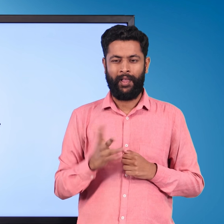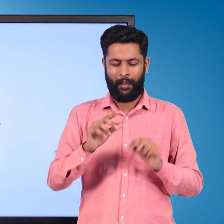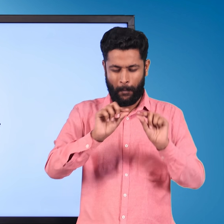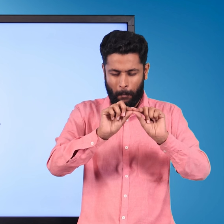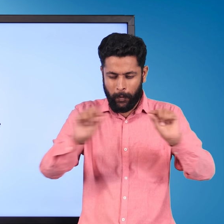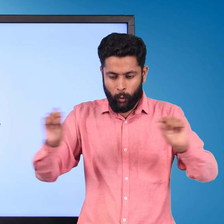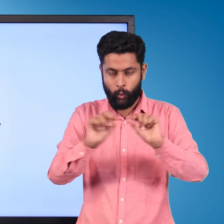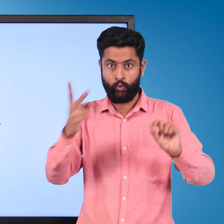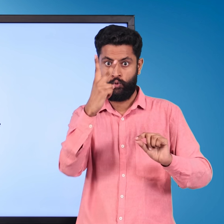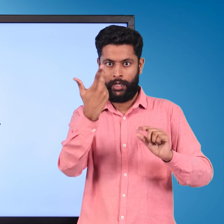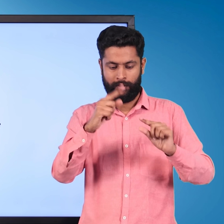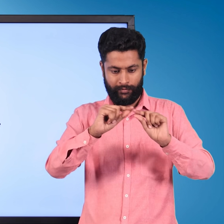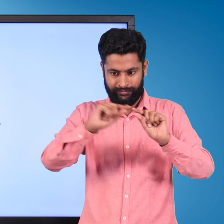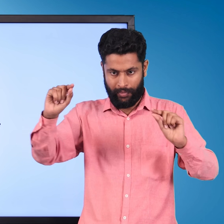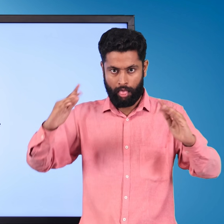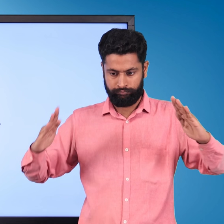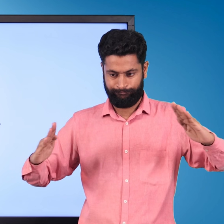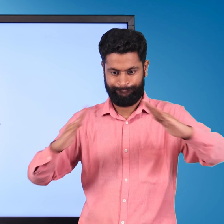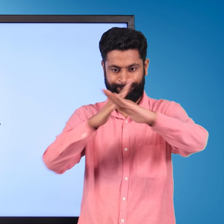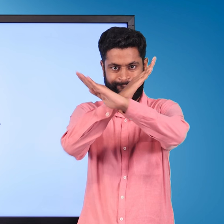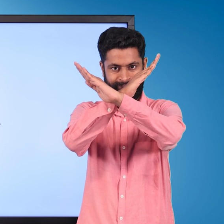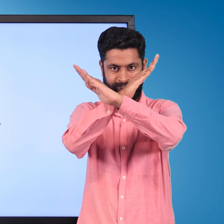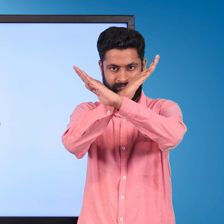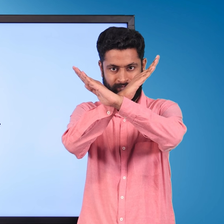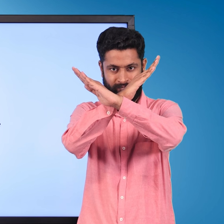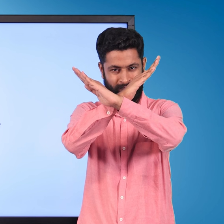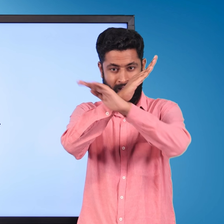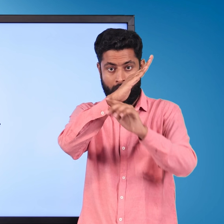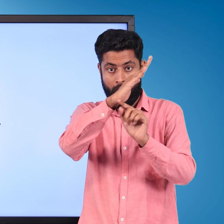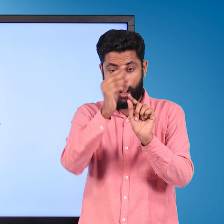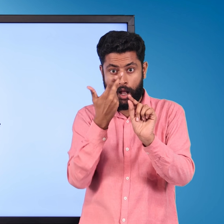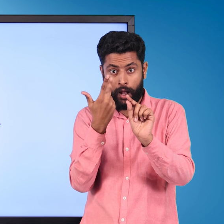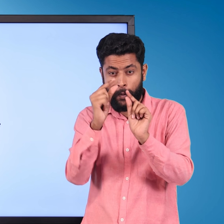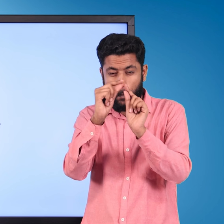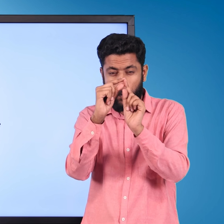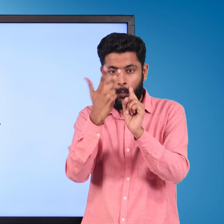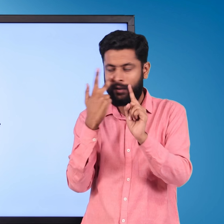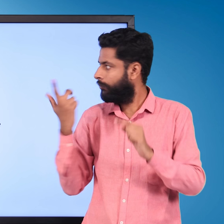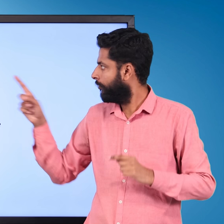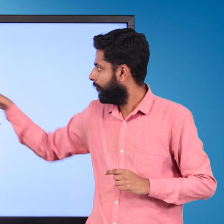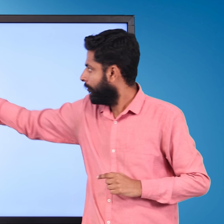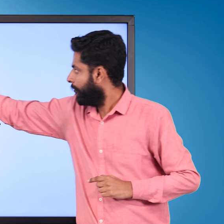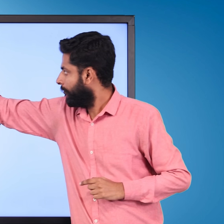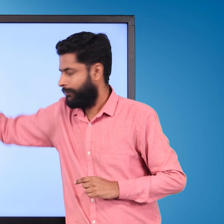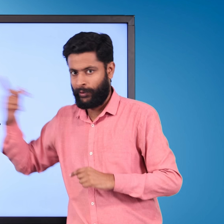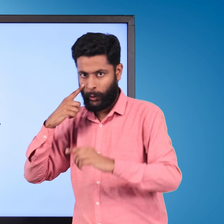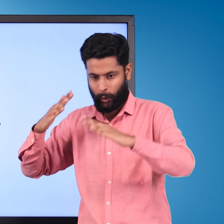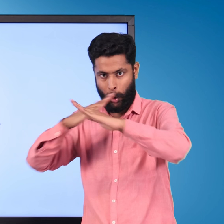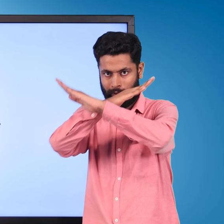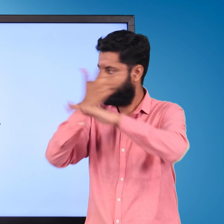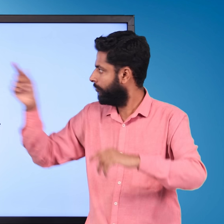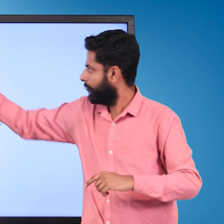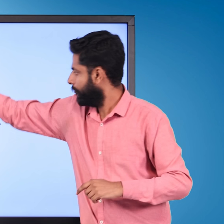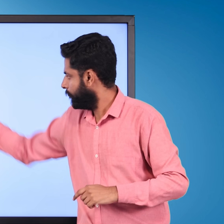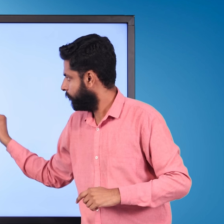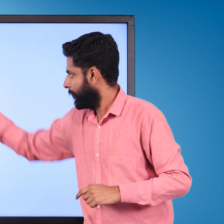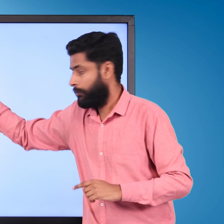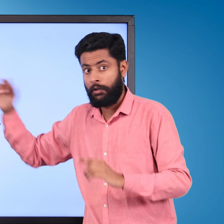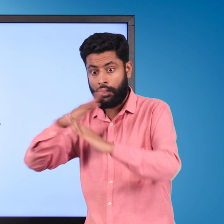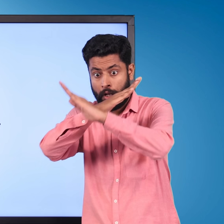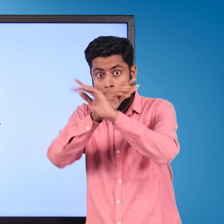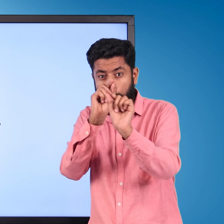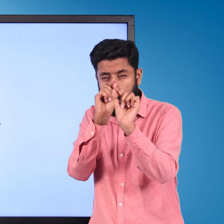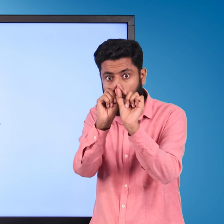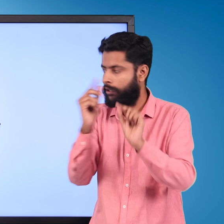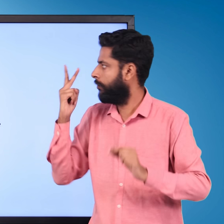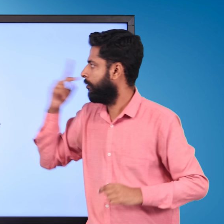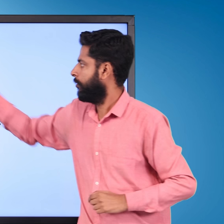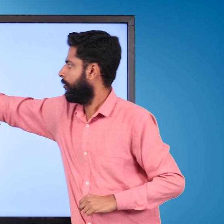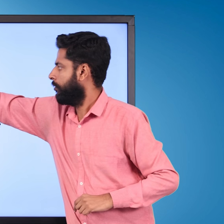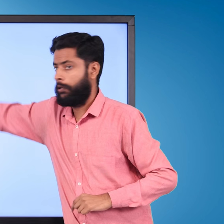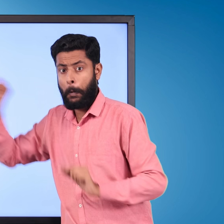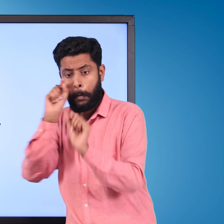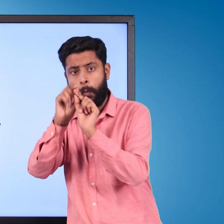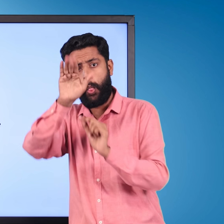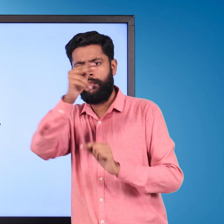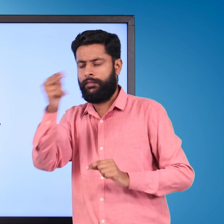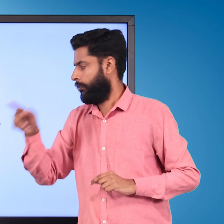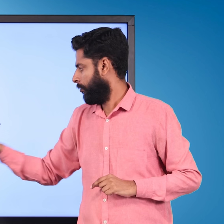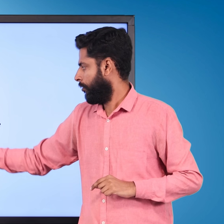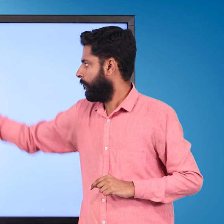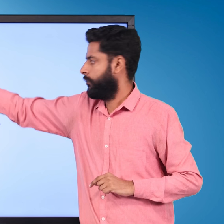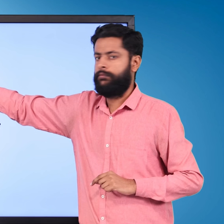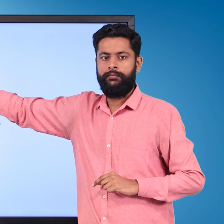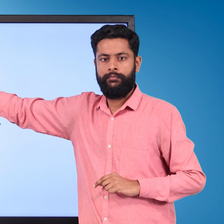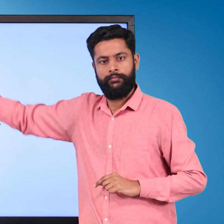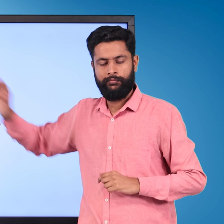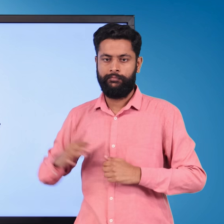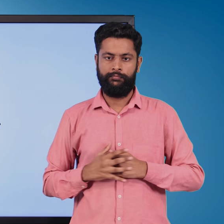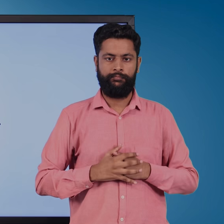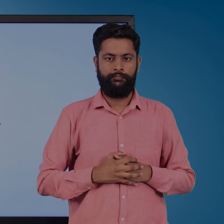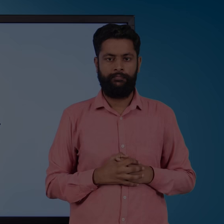two lines l1 and l2 intersect at point P.